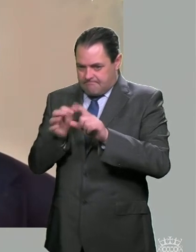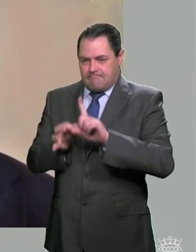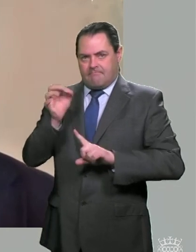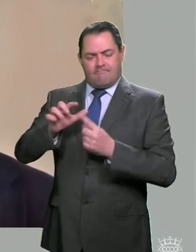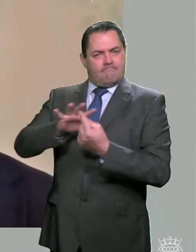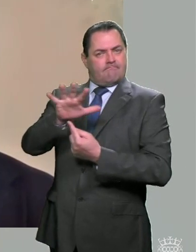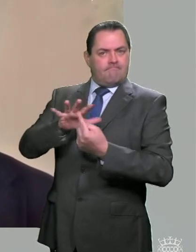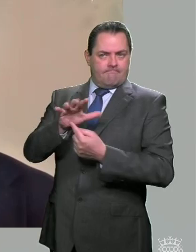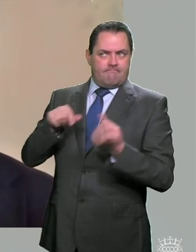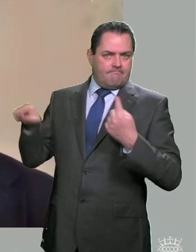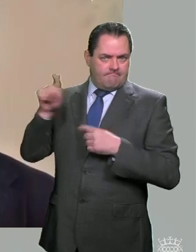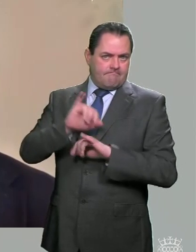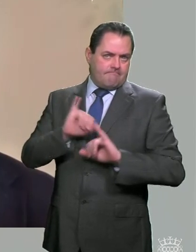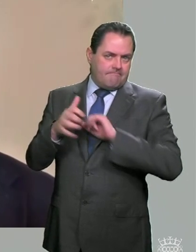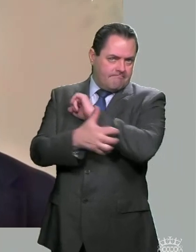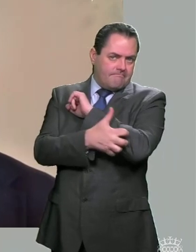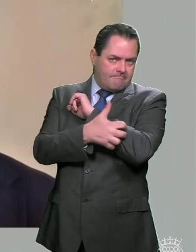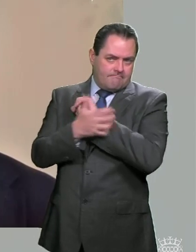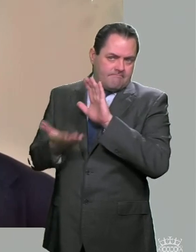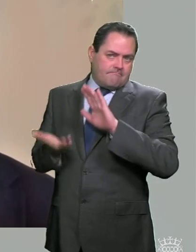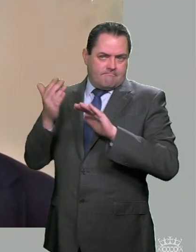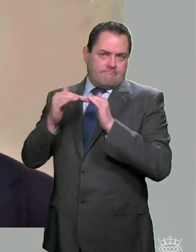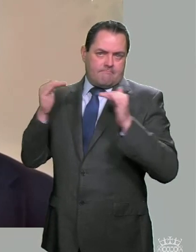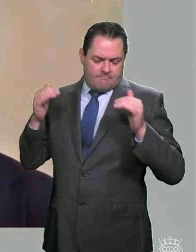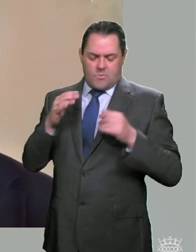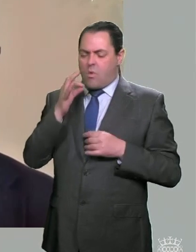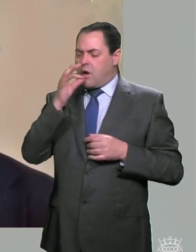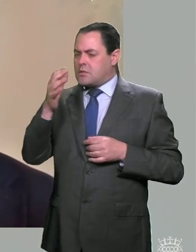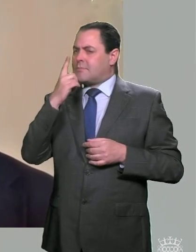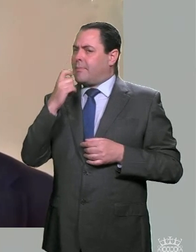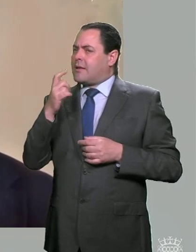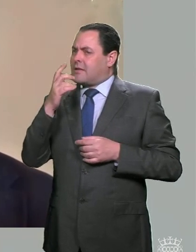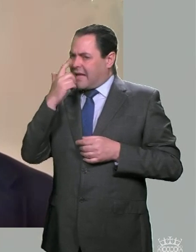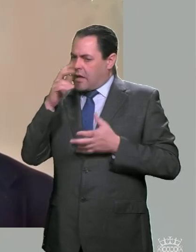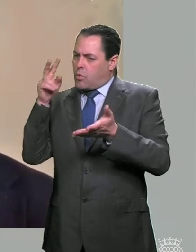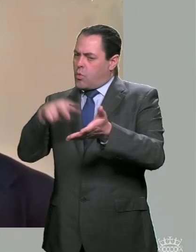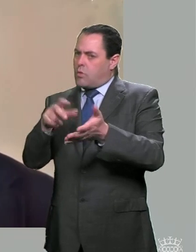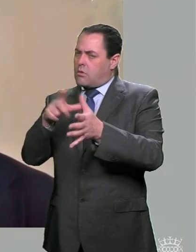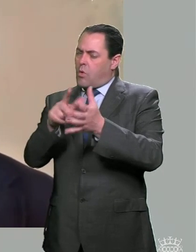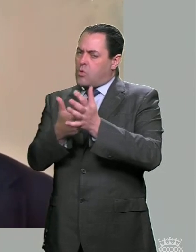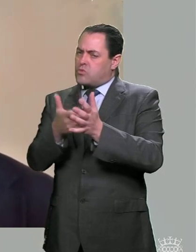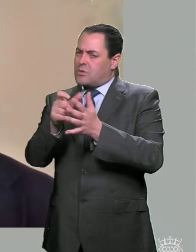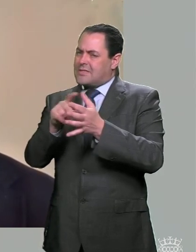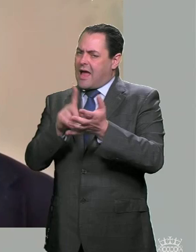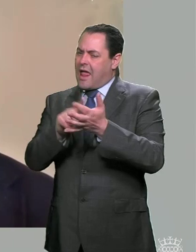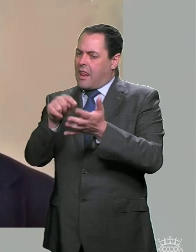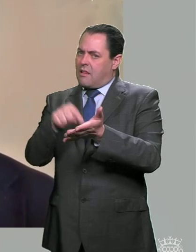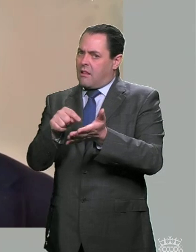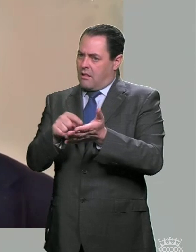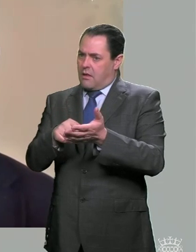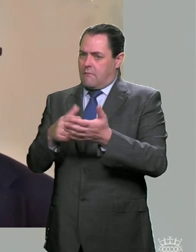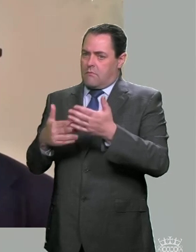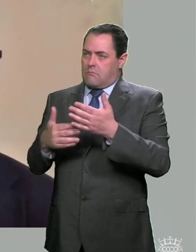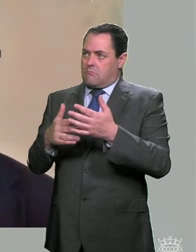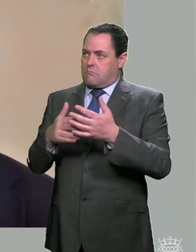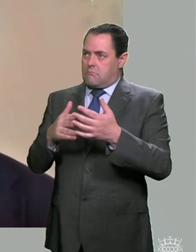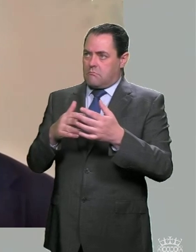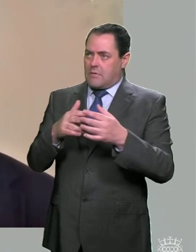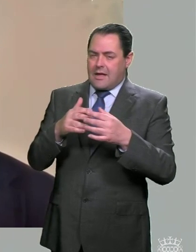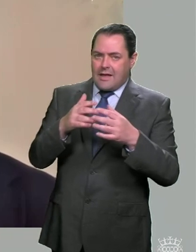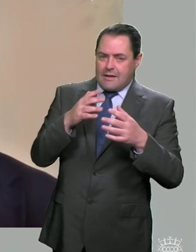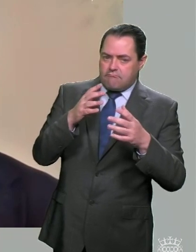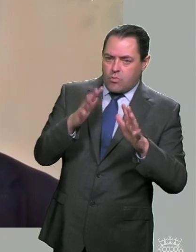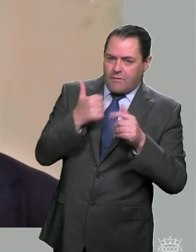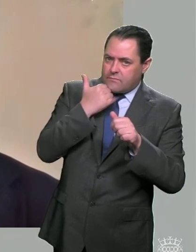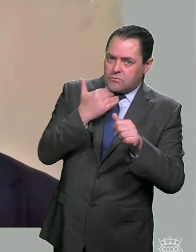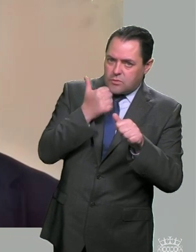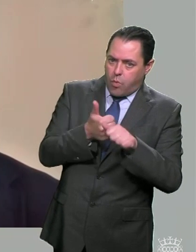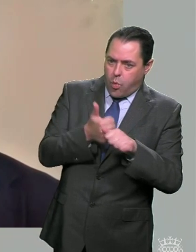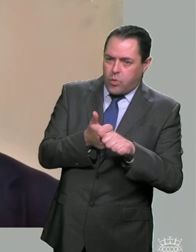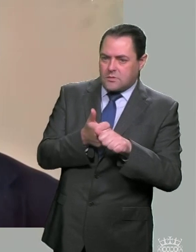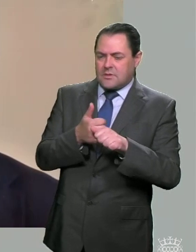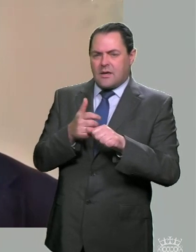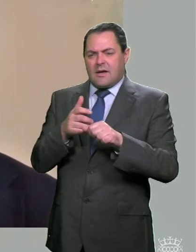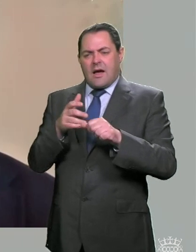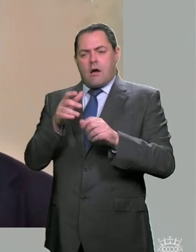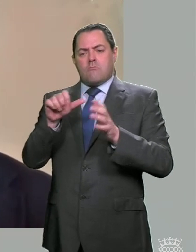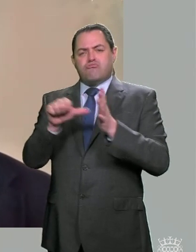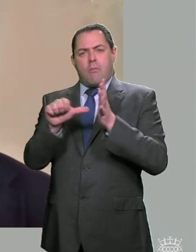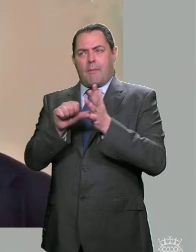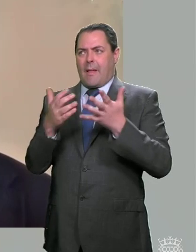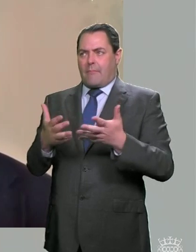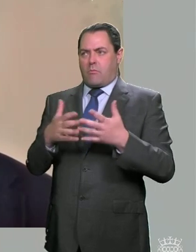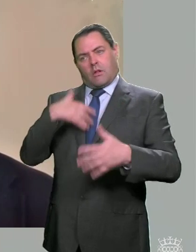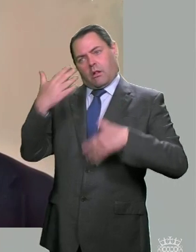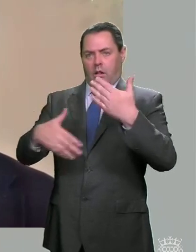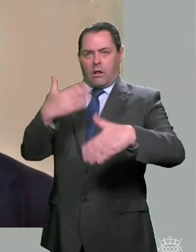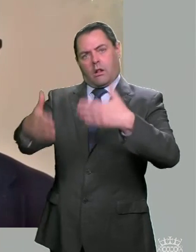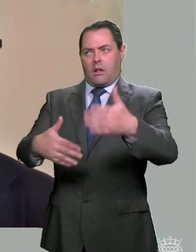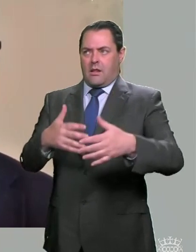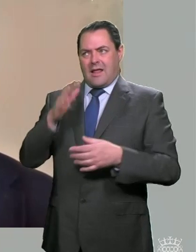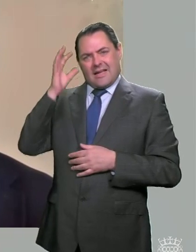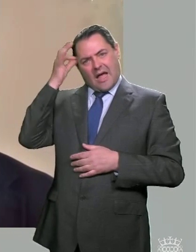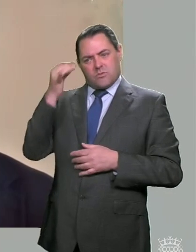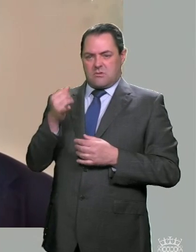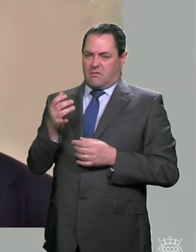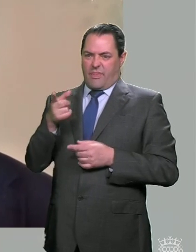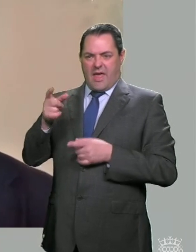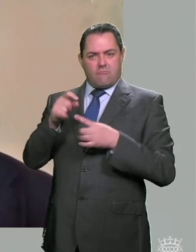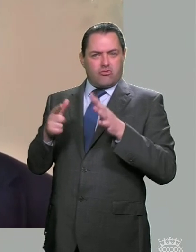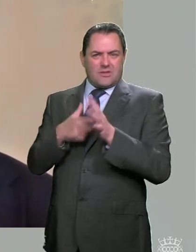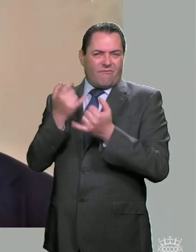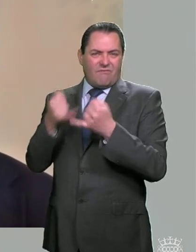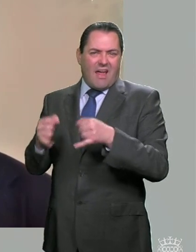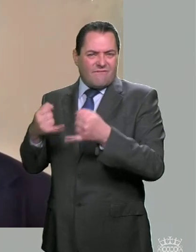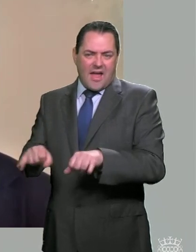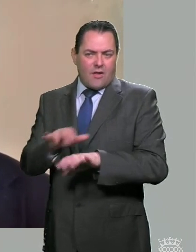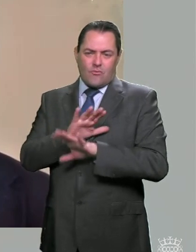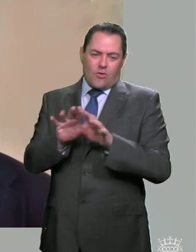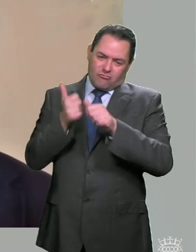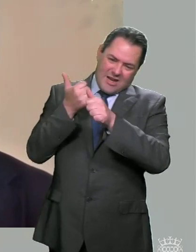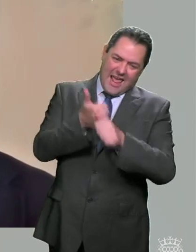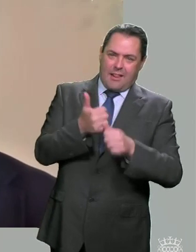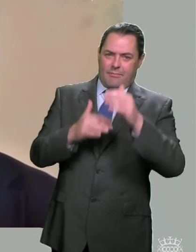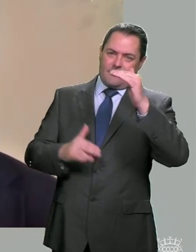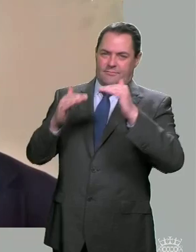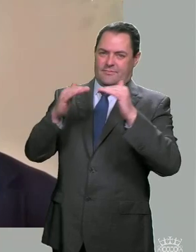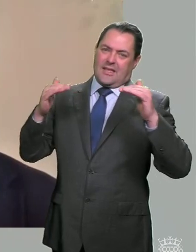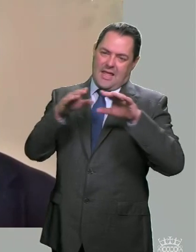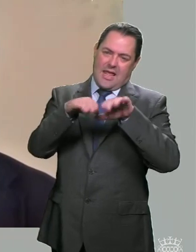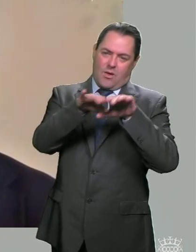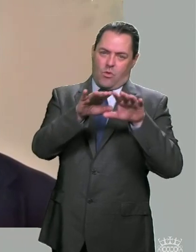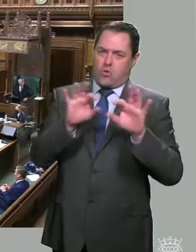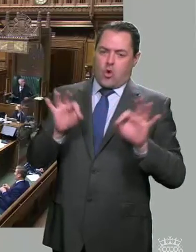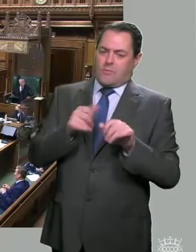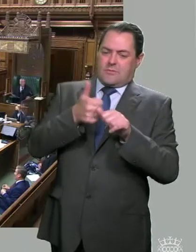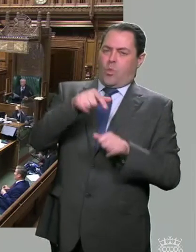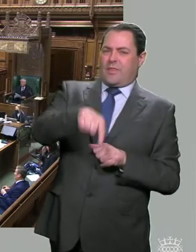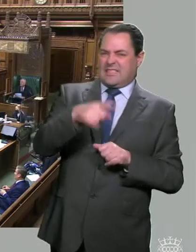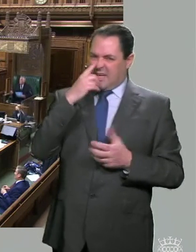With that aim, will my right honourable Friend take a serious look at Calderdale’s submission, which lacks support, has no consultation nor consensus with partners, and instead of relieving infrastructure problems, ploughs on with one of the council’s failed and doomed projects, which does nothing at all to level up and has no support locally?